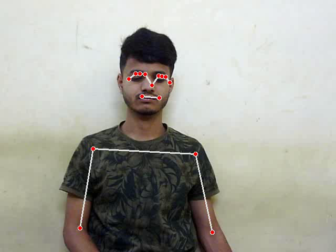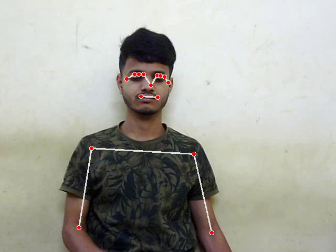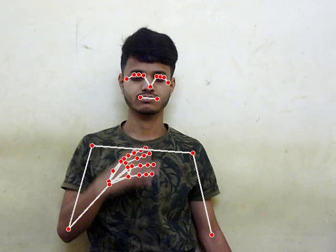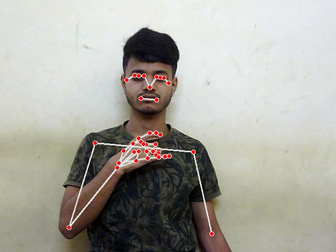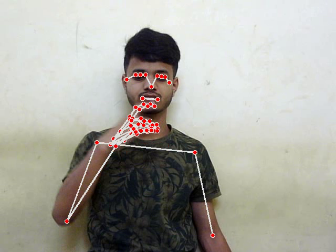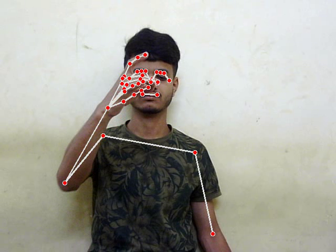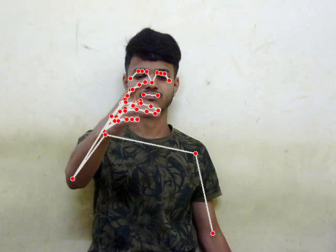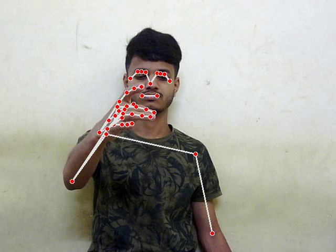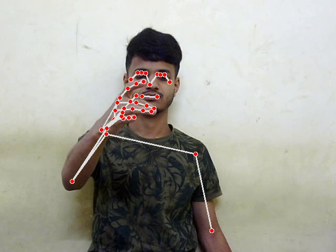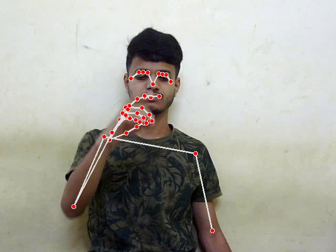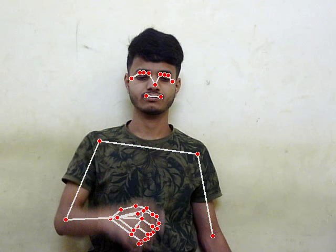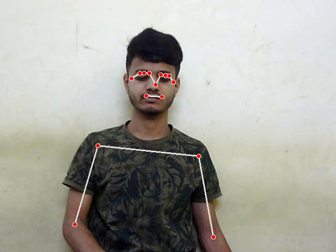like